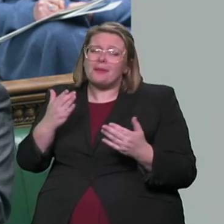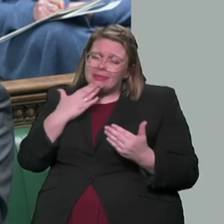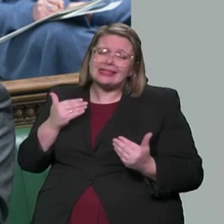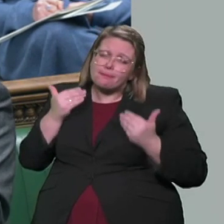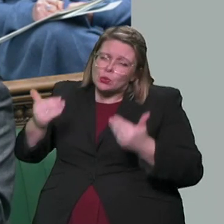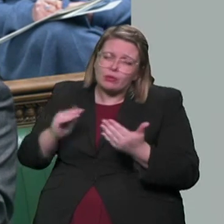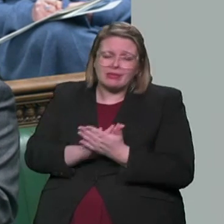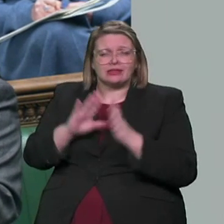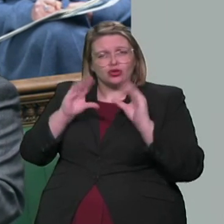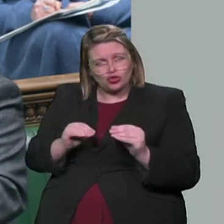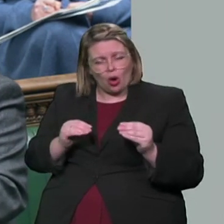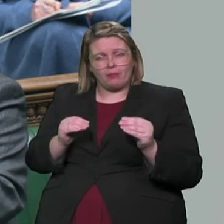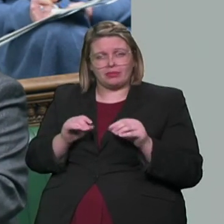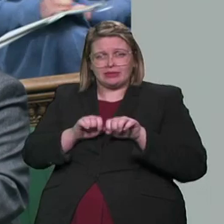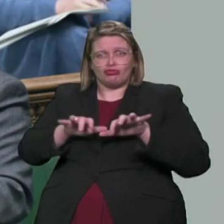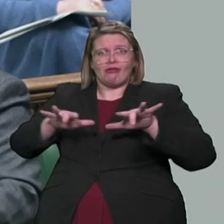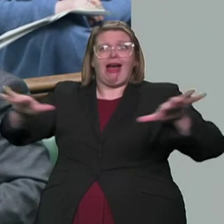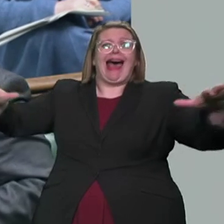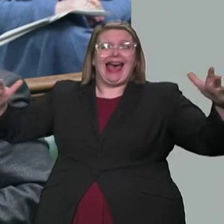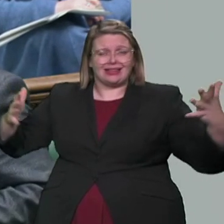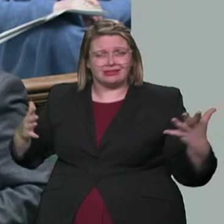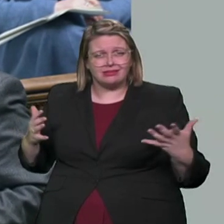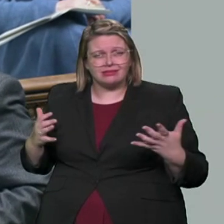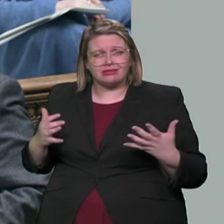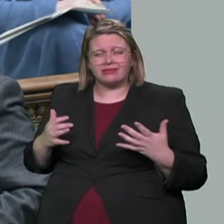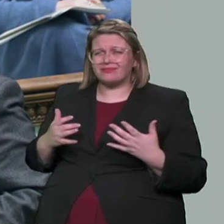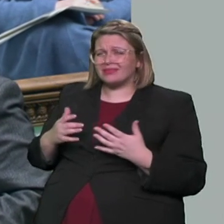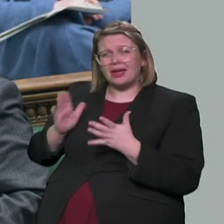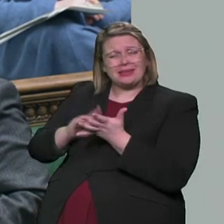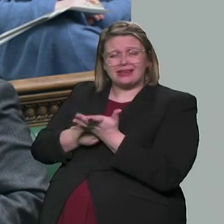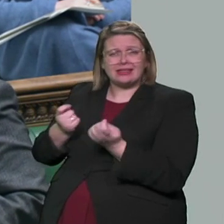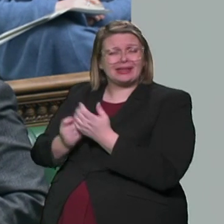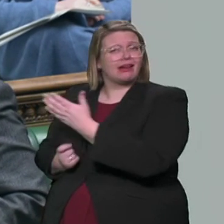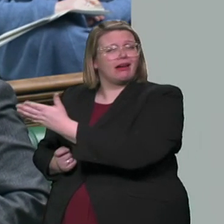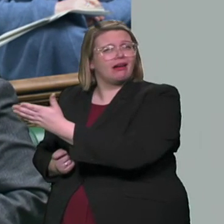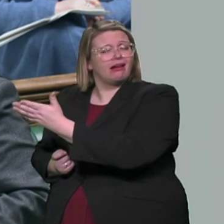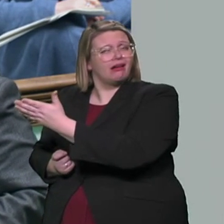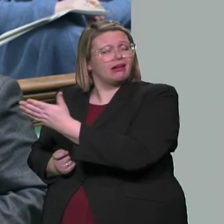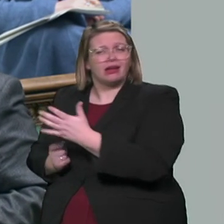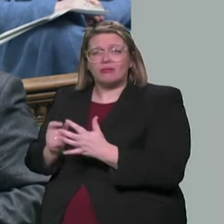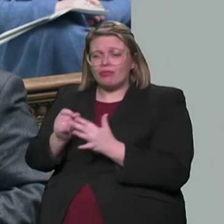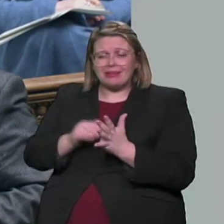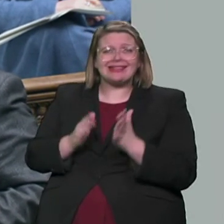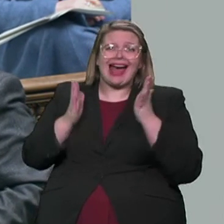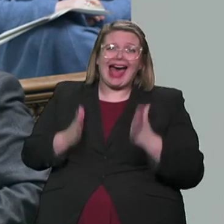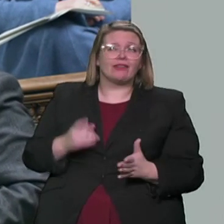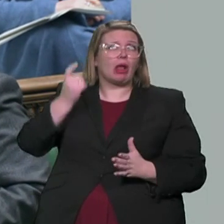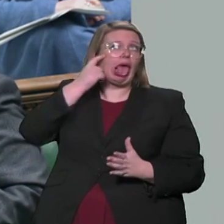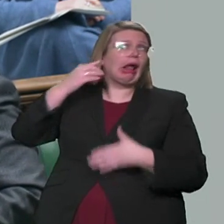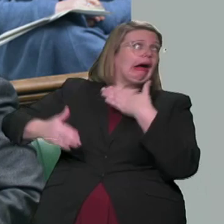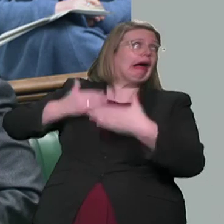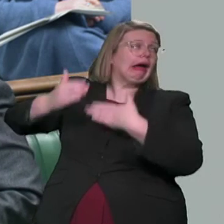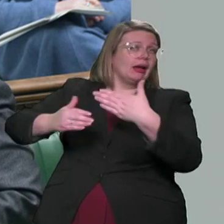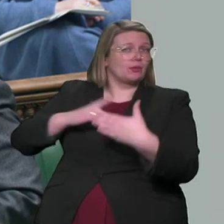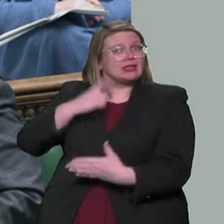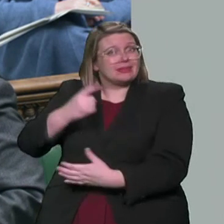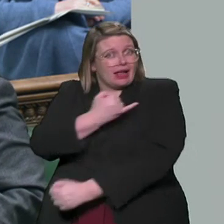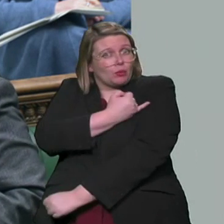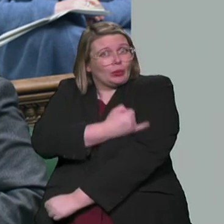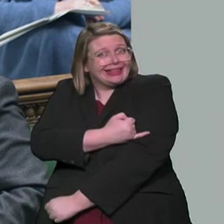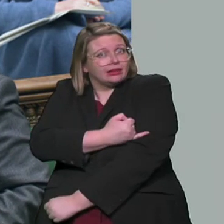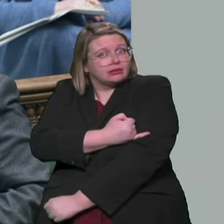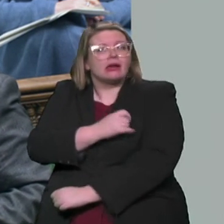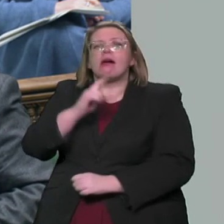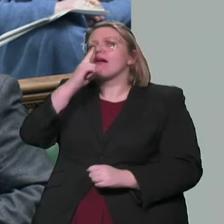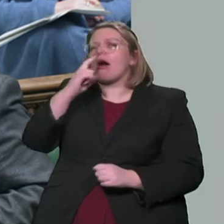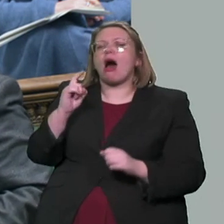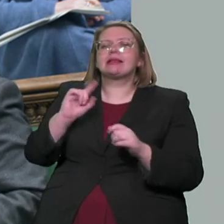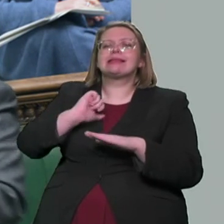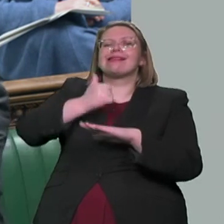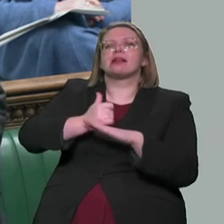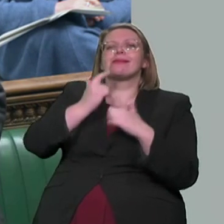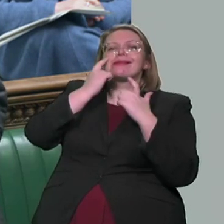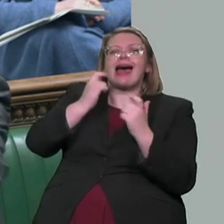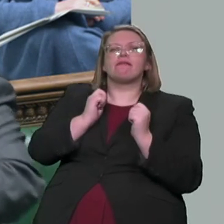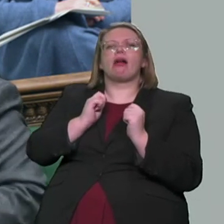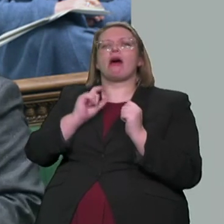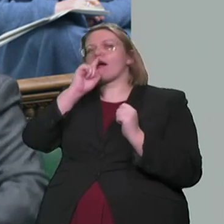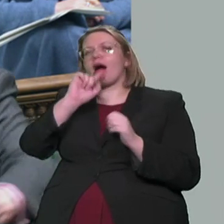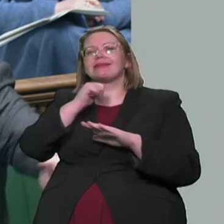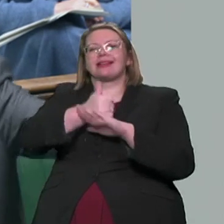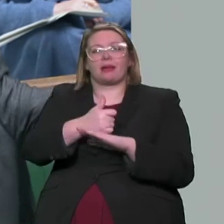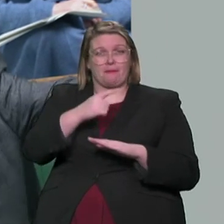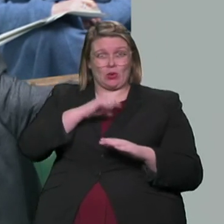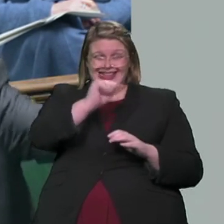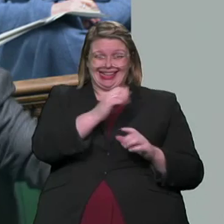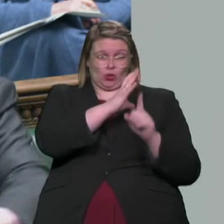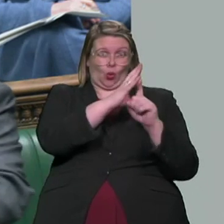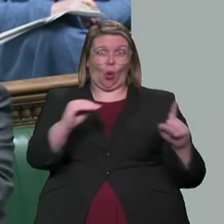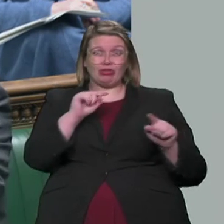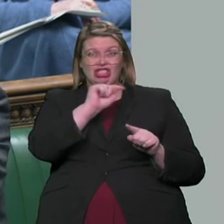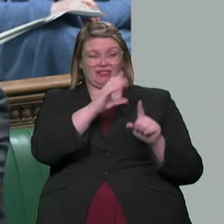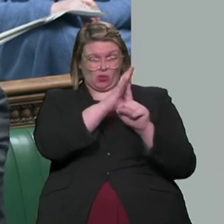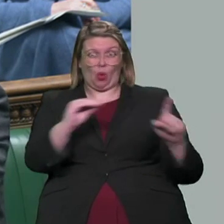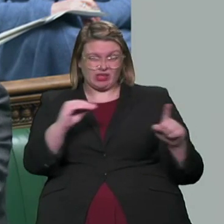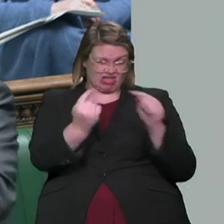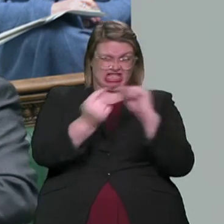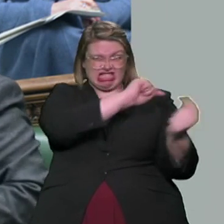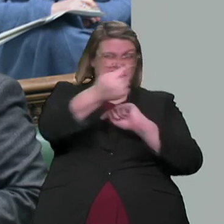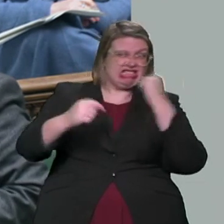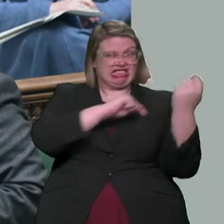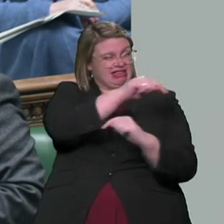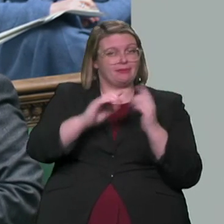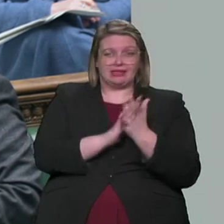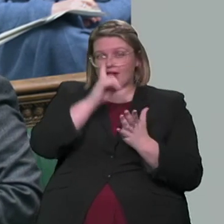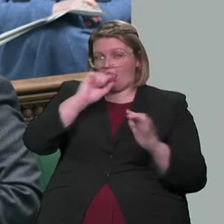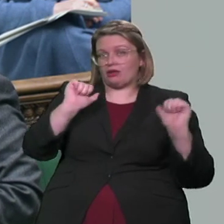The reality is that he has no choice but to ride it out, because he is too weak to get a more cautious and sensible approach past his divided Cabinet and mutinous Back Benchers.